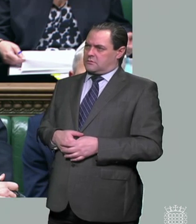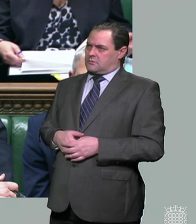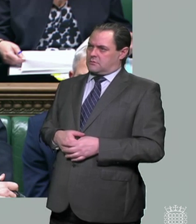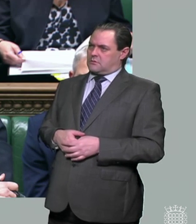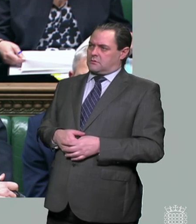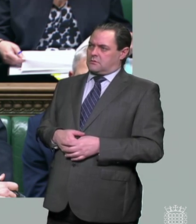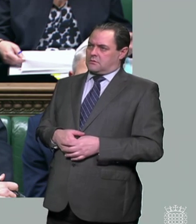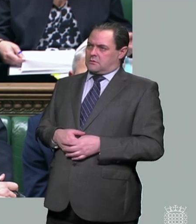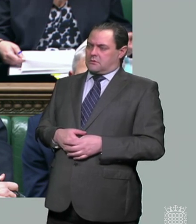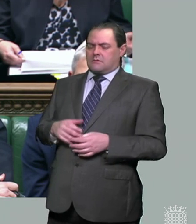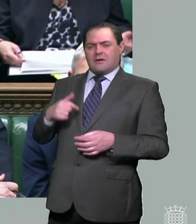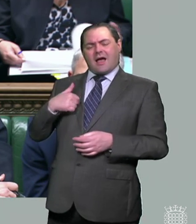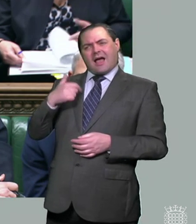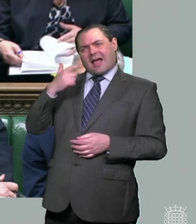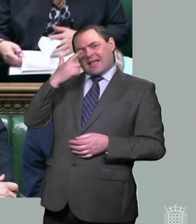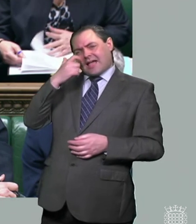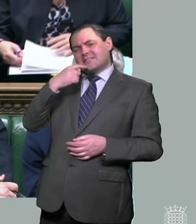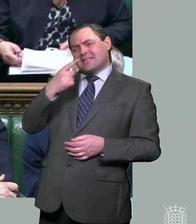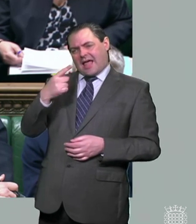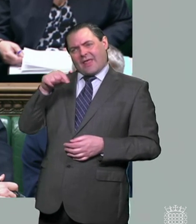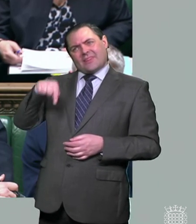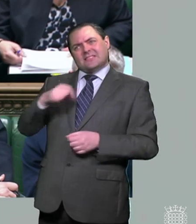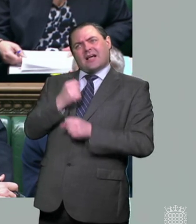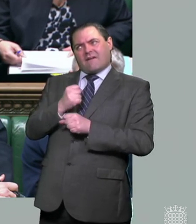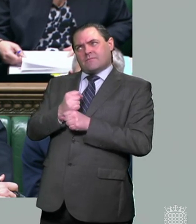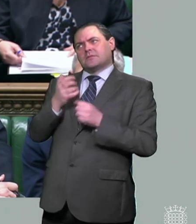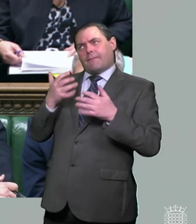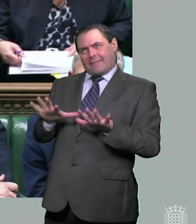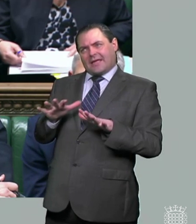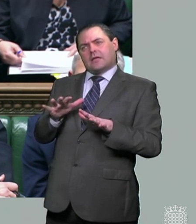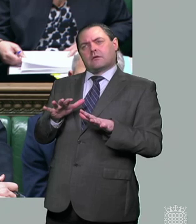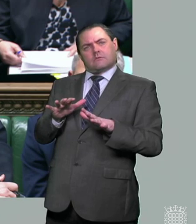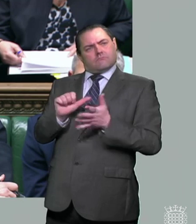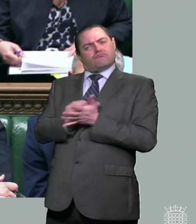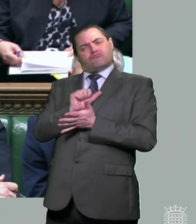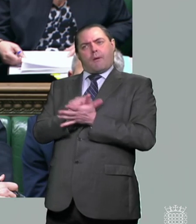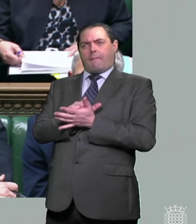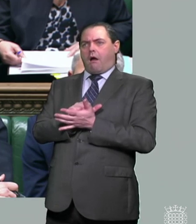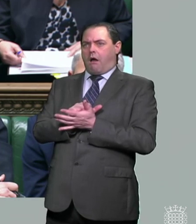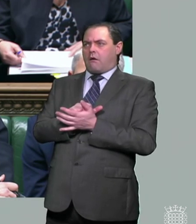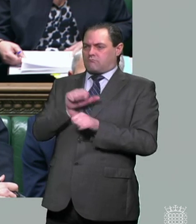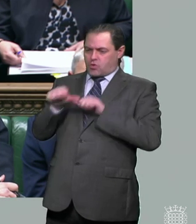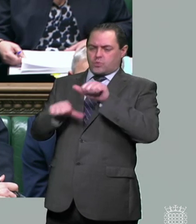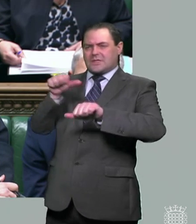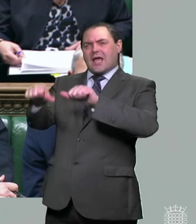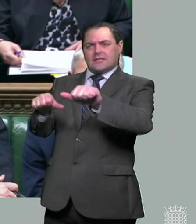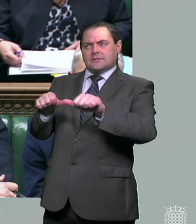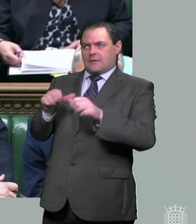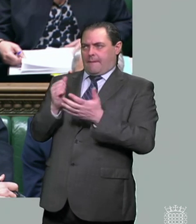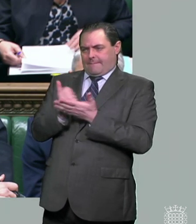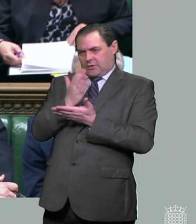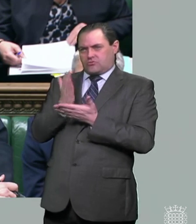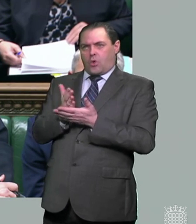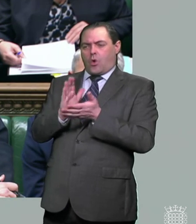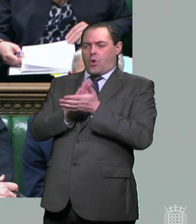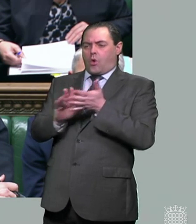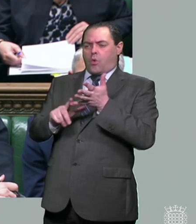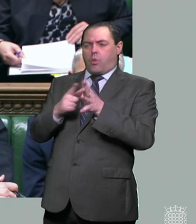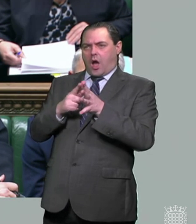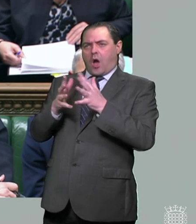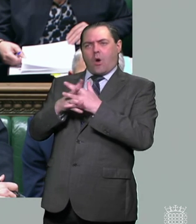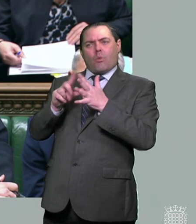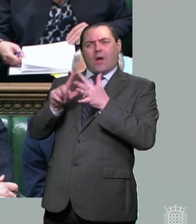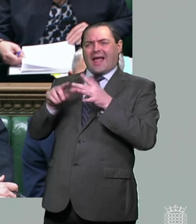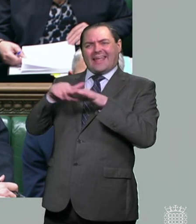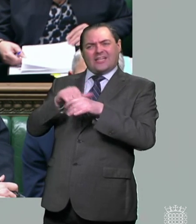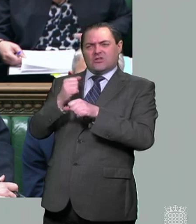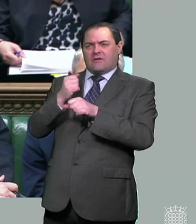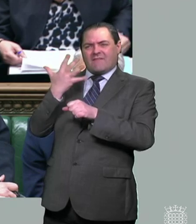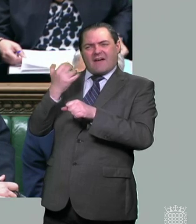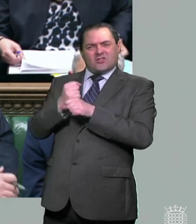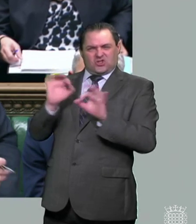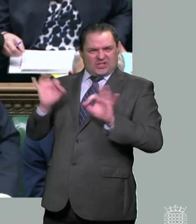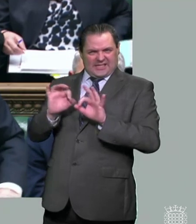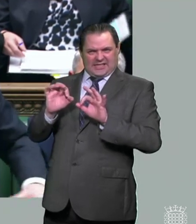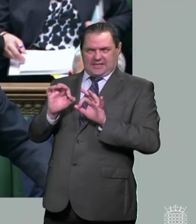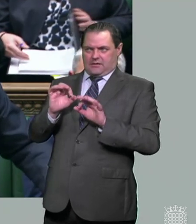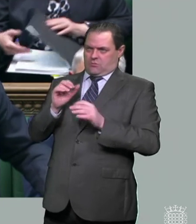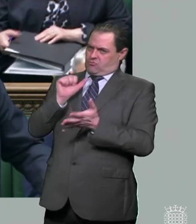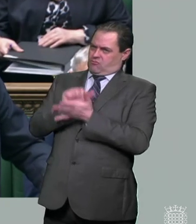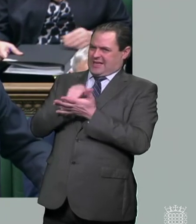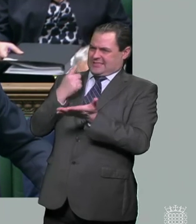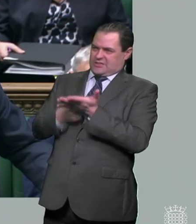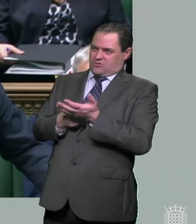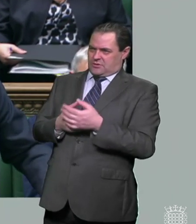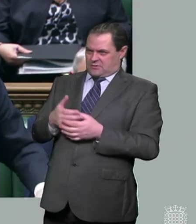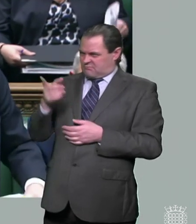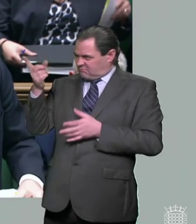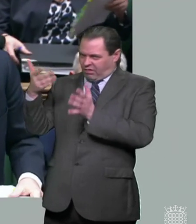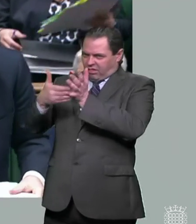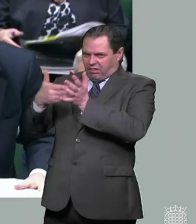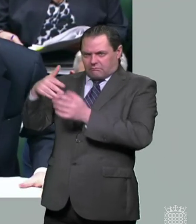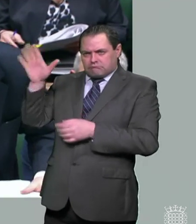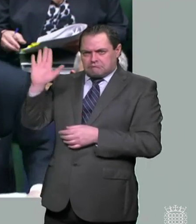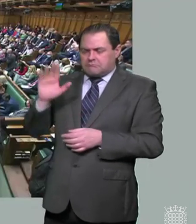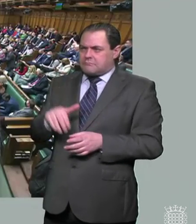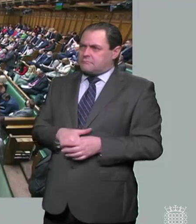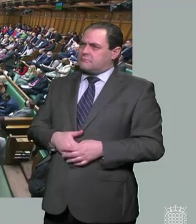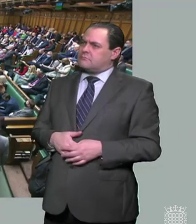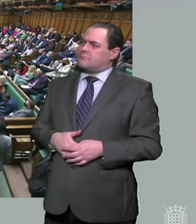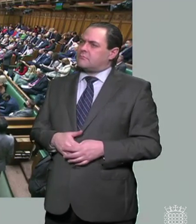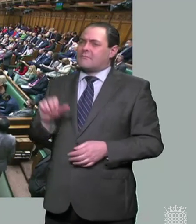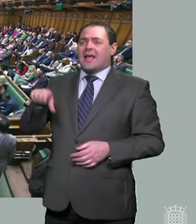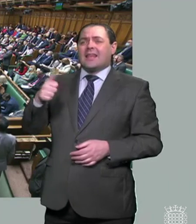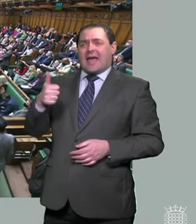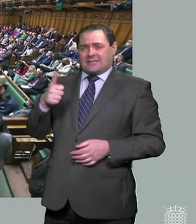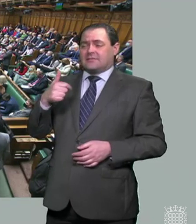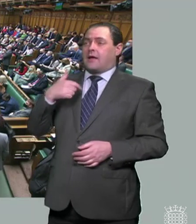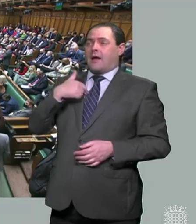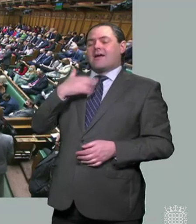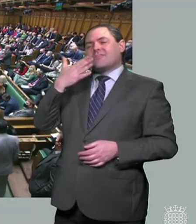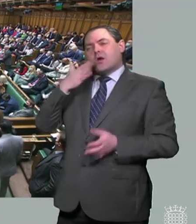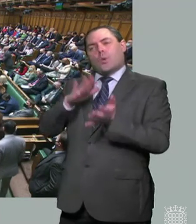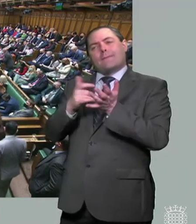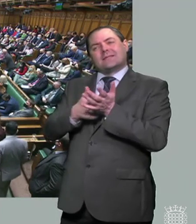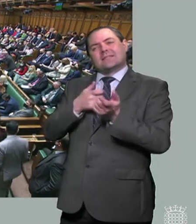I can tell the honourable Gentleman that this Government took the brave and necessary step of making sure that we excluded Huawei from our critical national infrastructure, and that was the right thing to do, whatever he says.